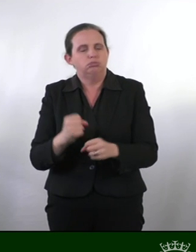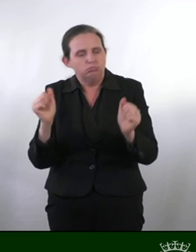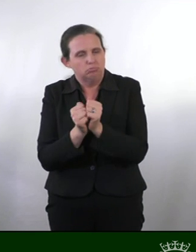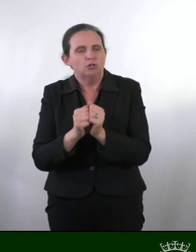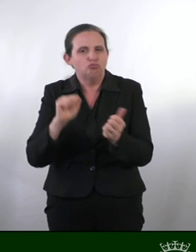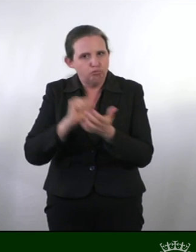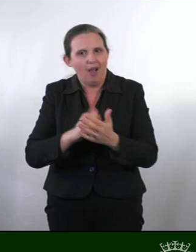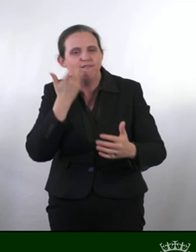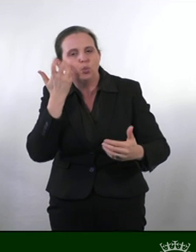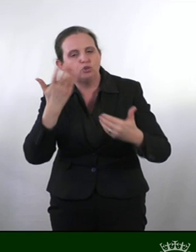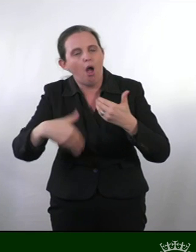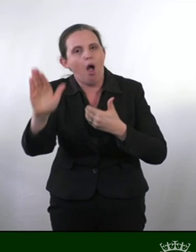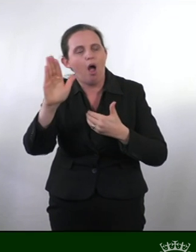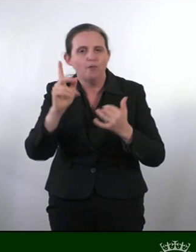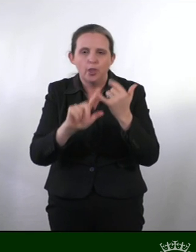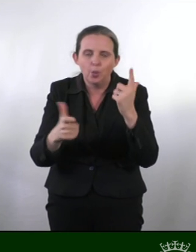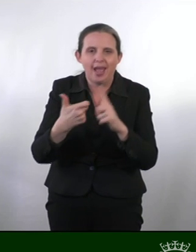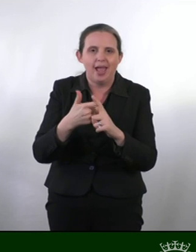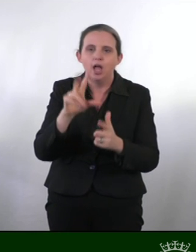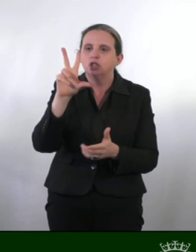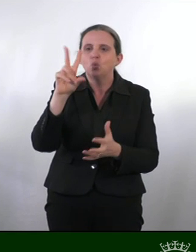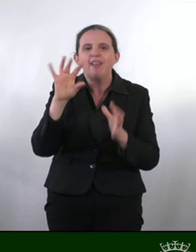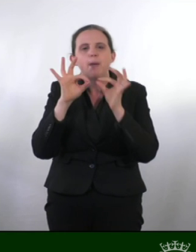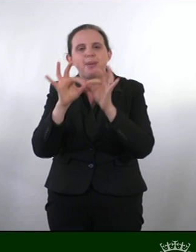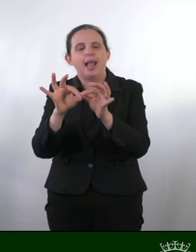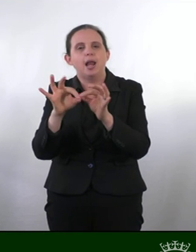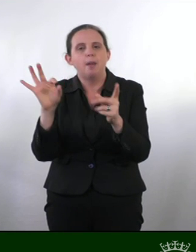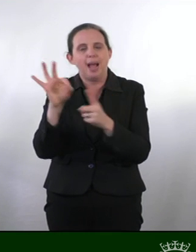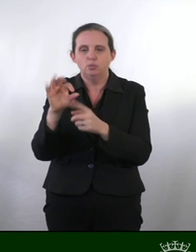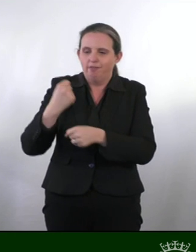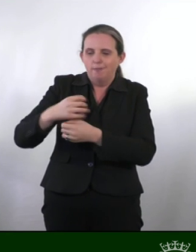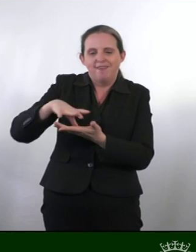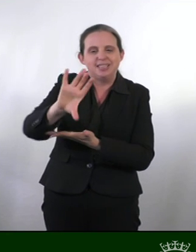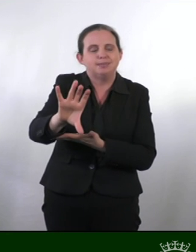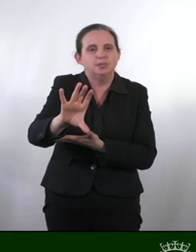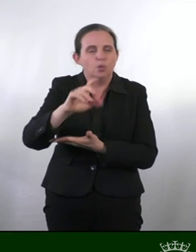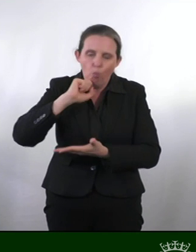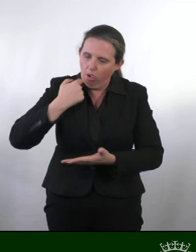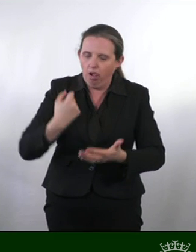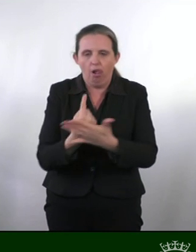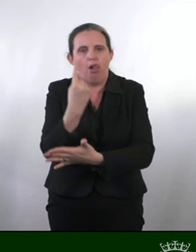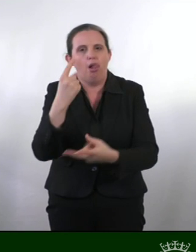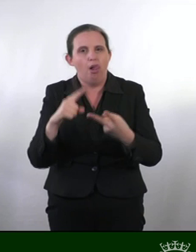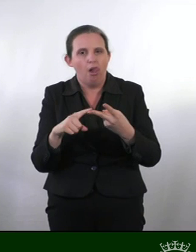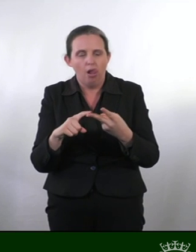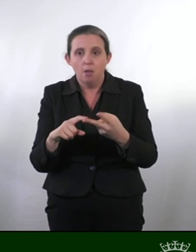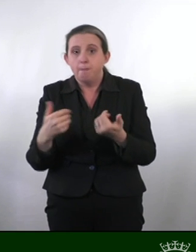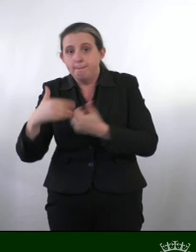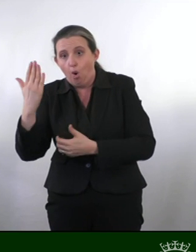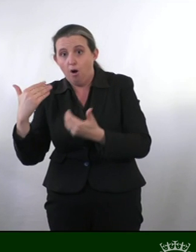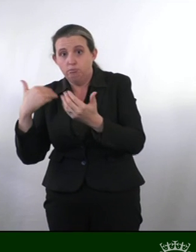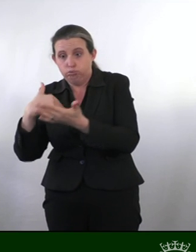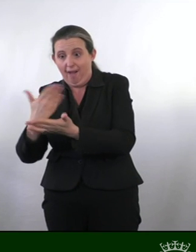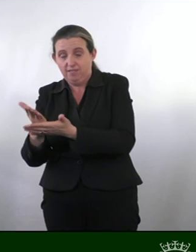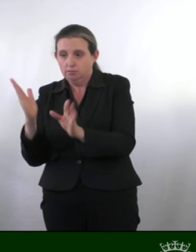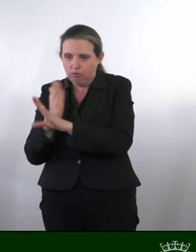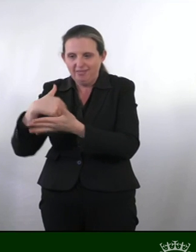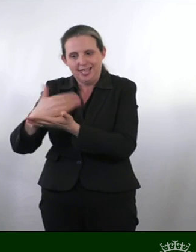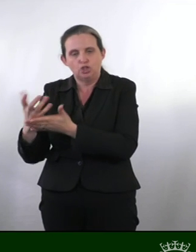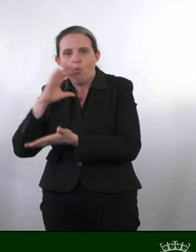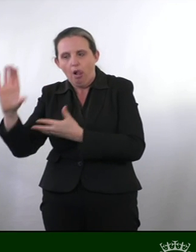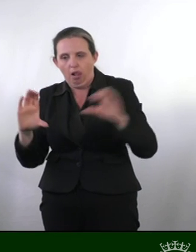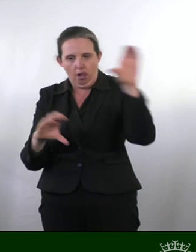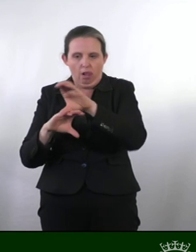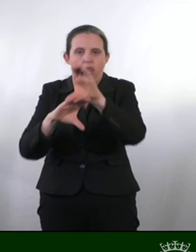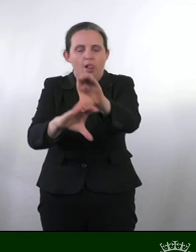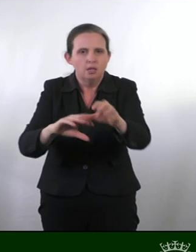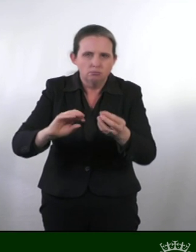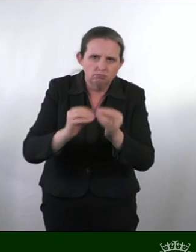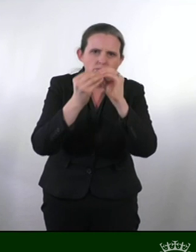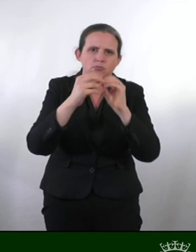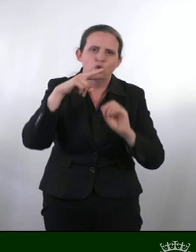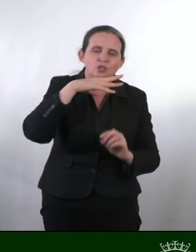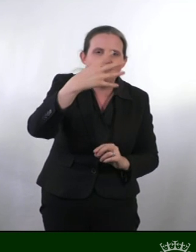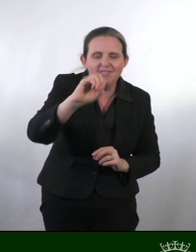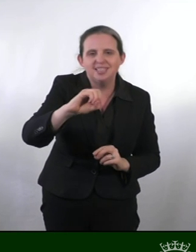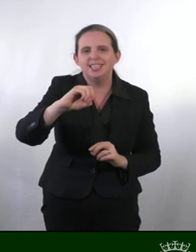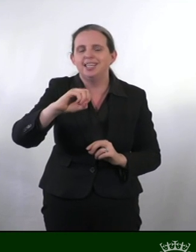It will mobilise about £12 billion of Government investment and possibly three times more from the private sector, and create 250,000 to 300,000 jobs.